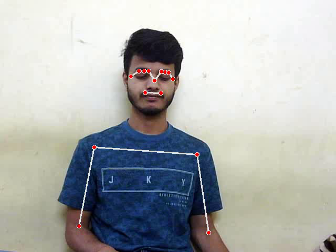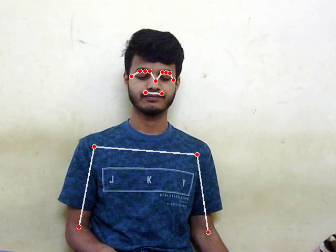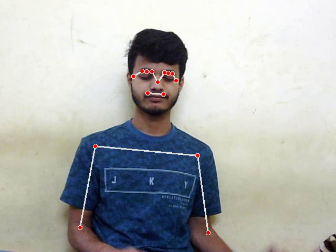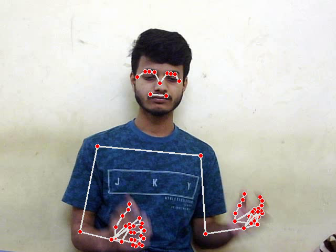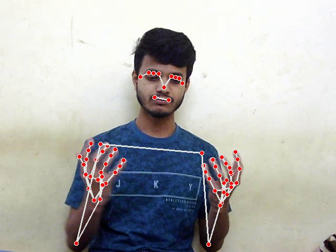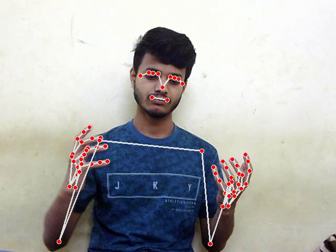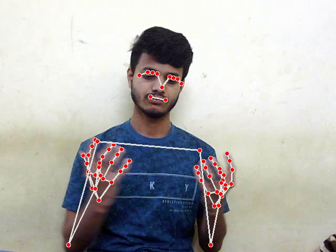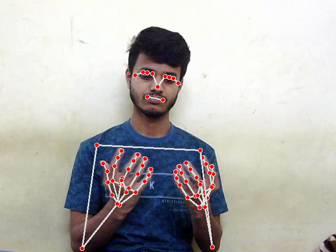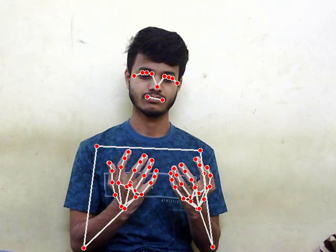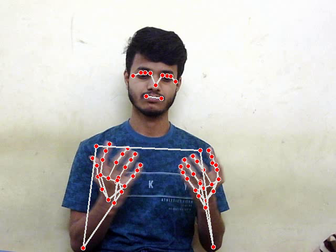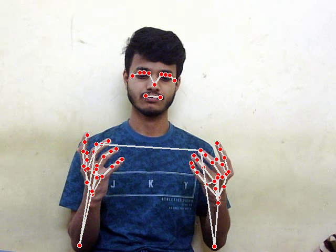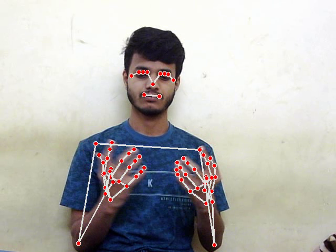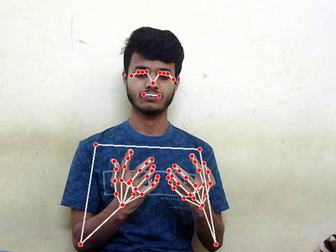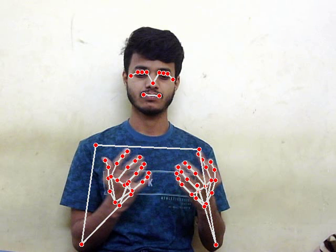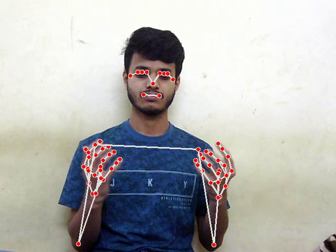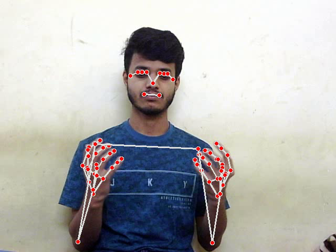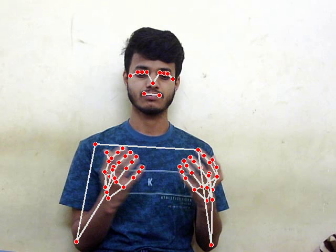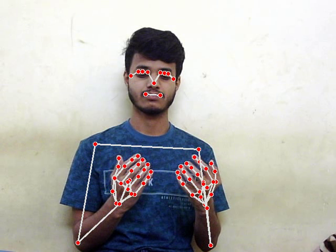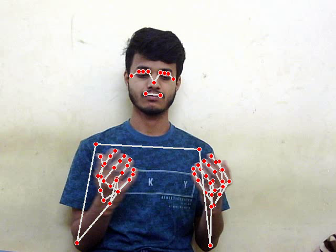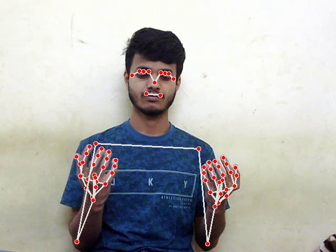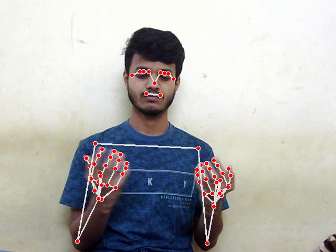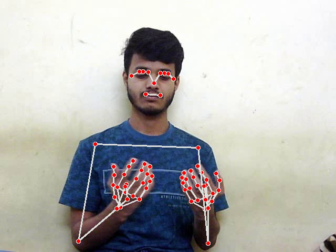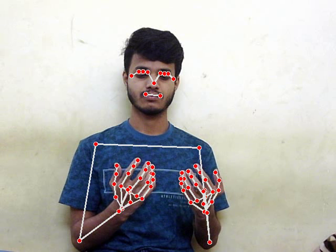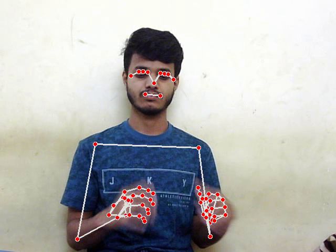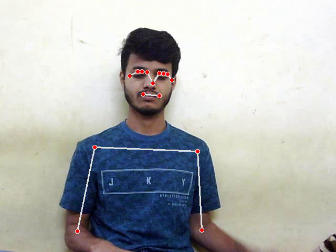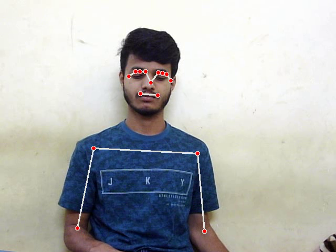what